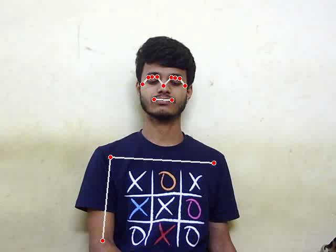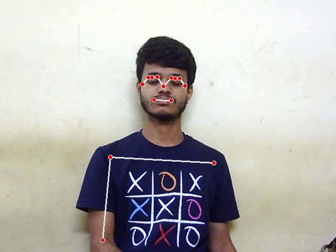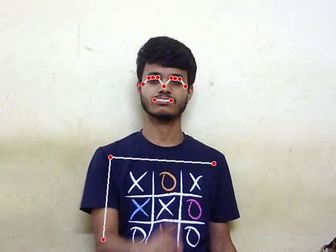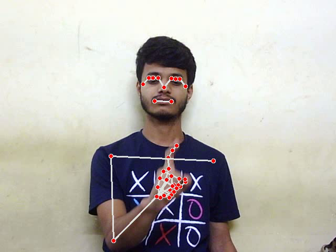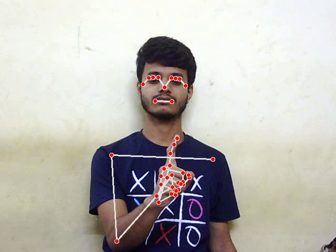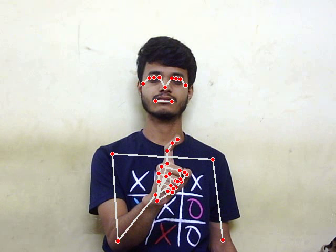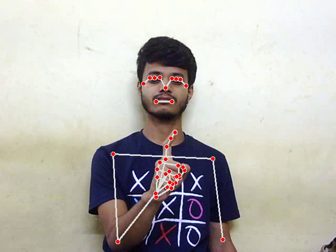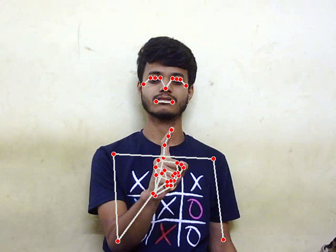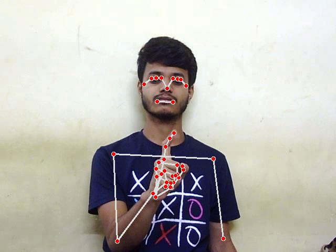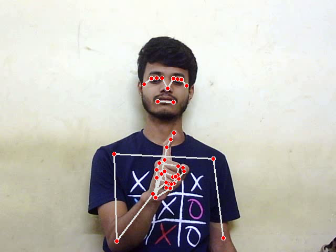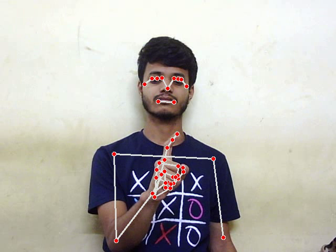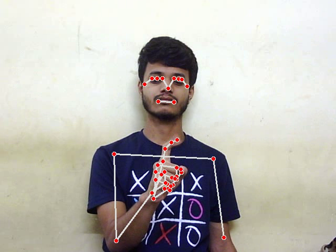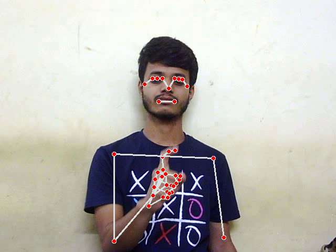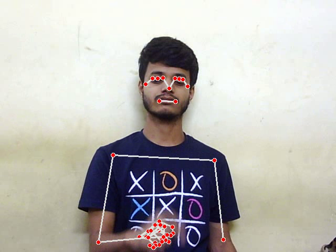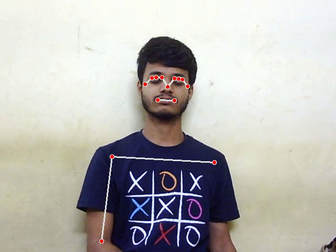question